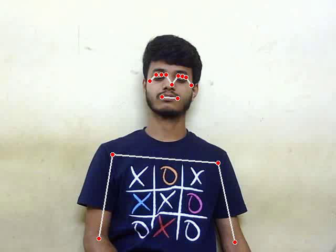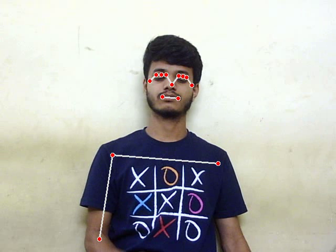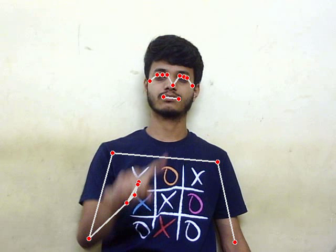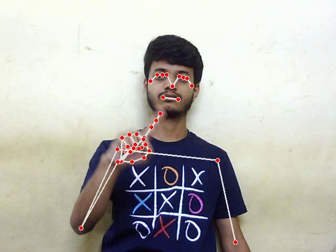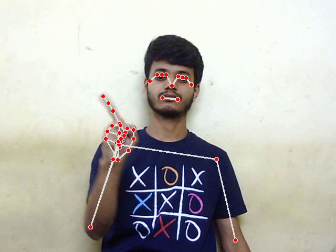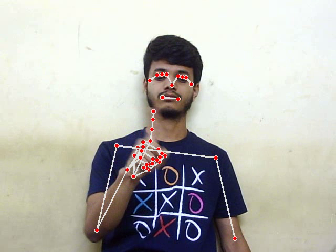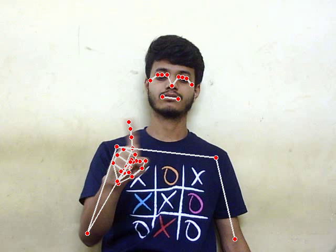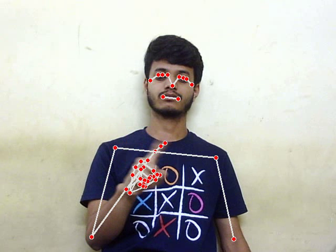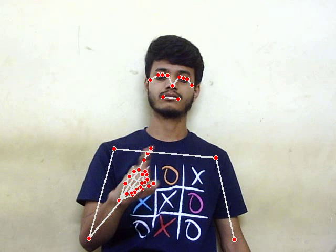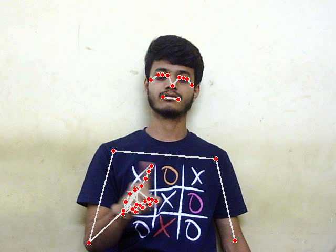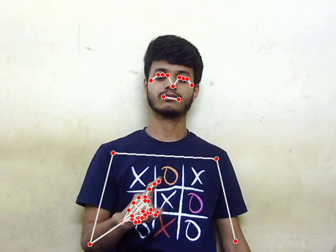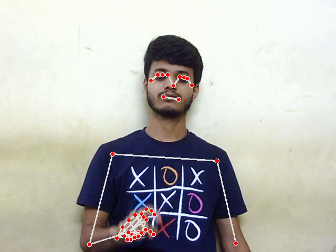where